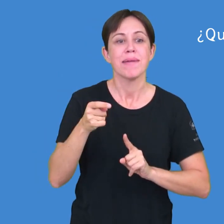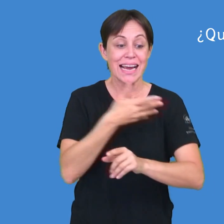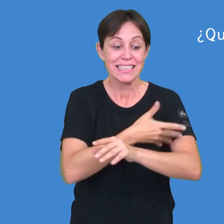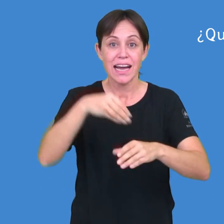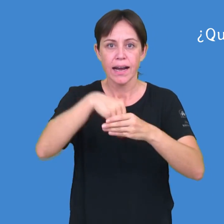sangre